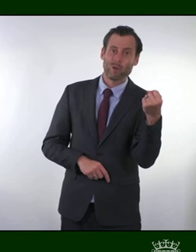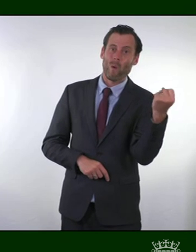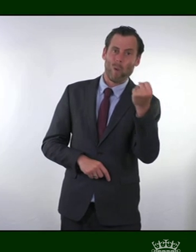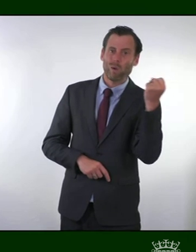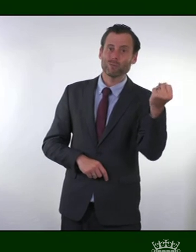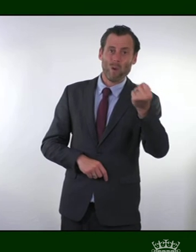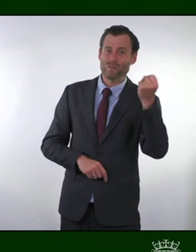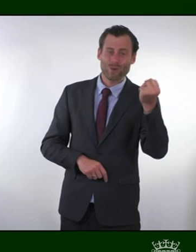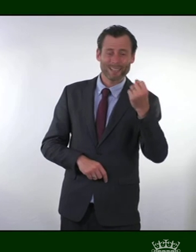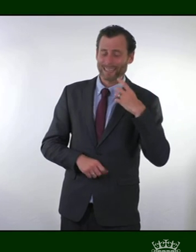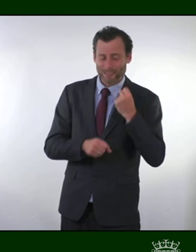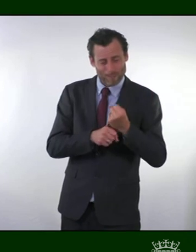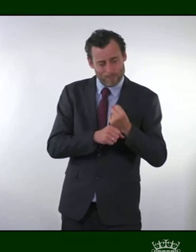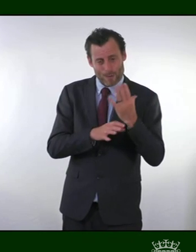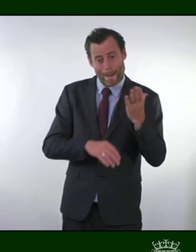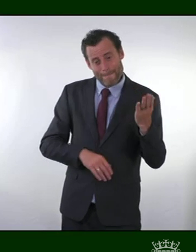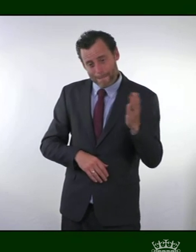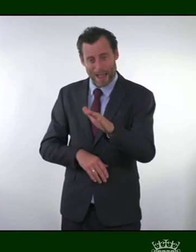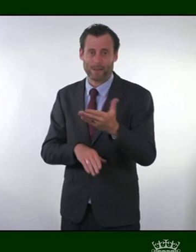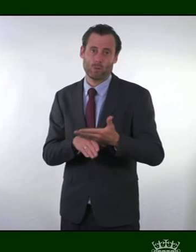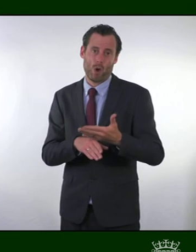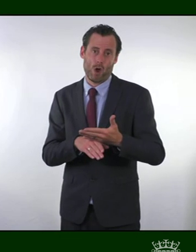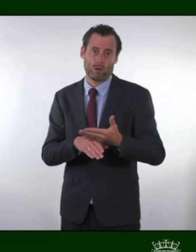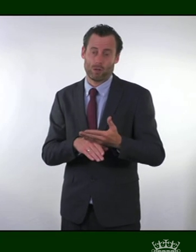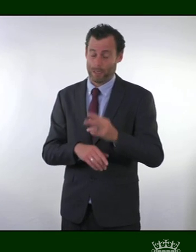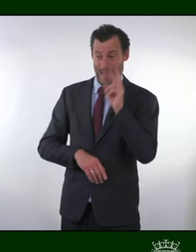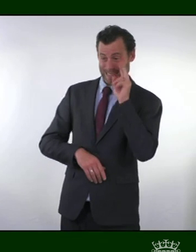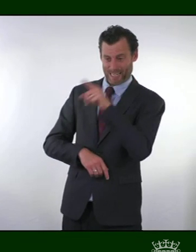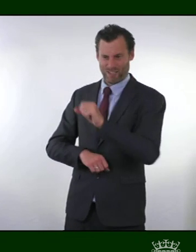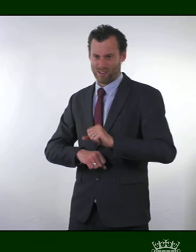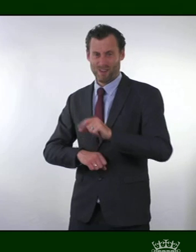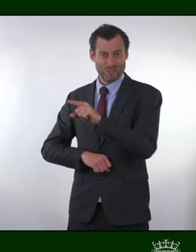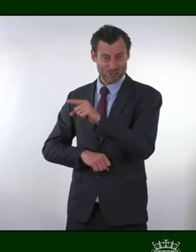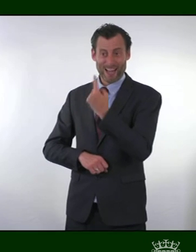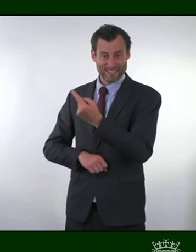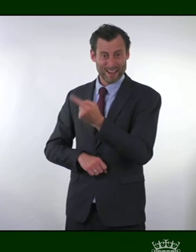I see the honourable Lady has moved around on this issue.